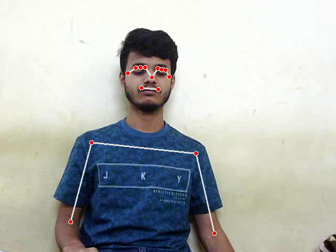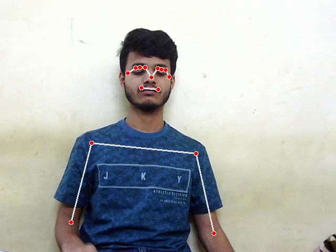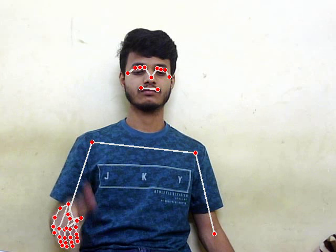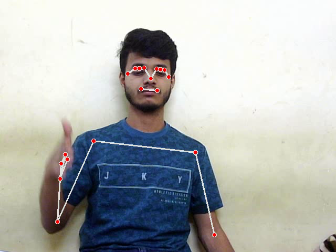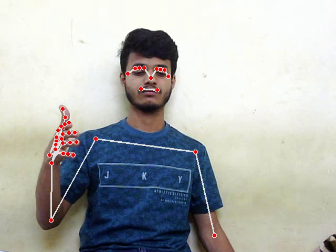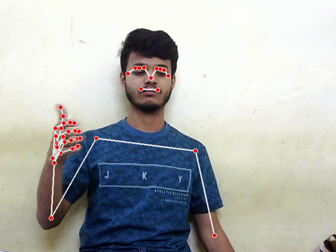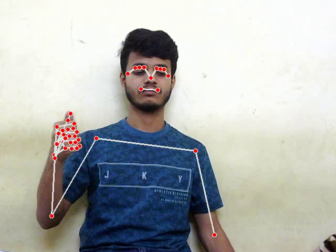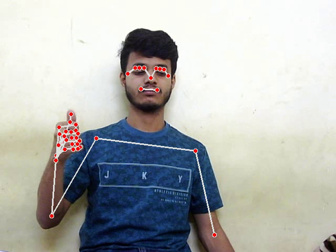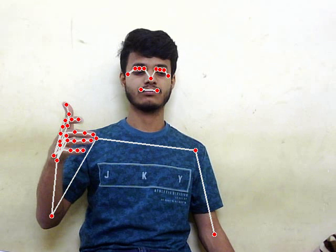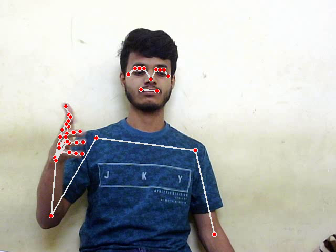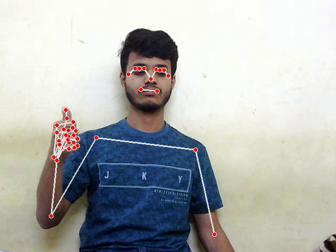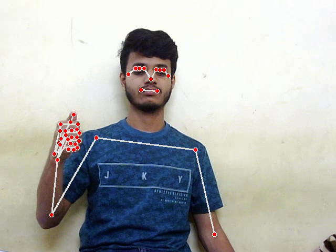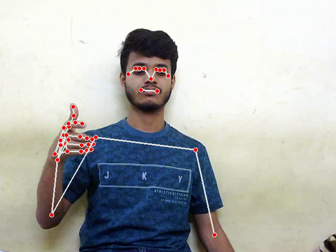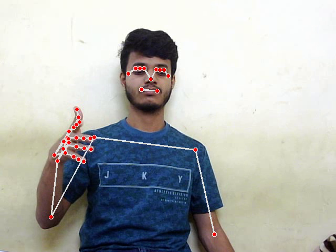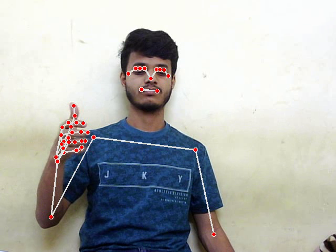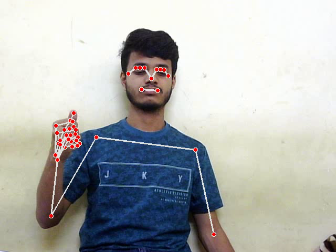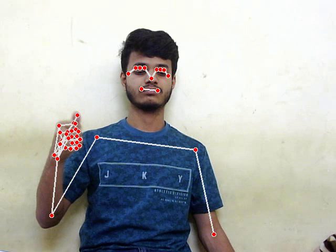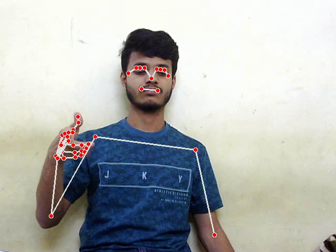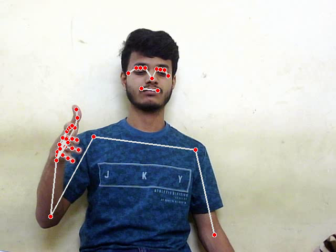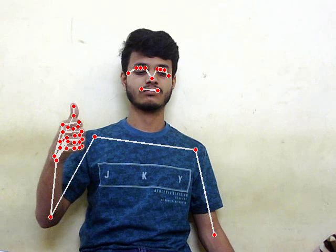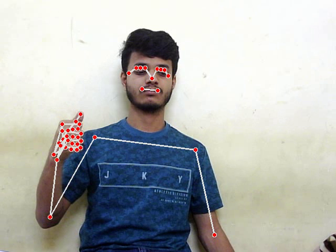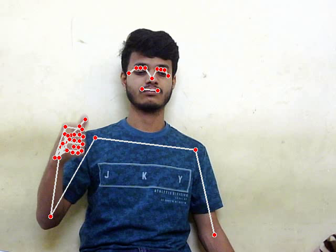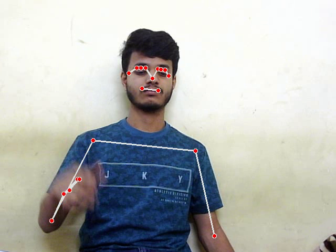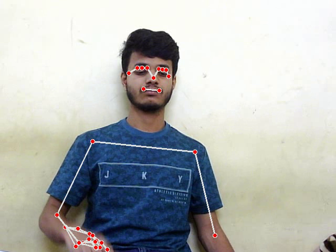milk